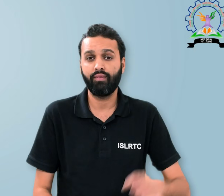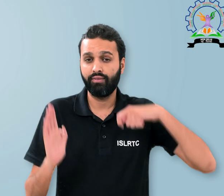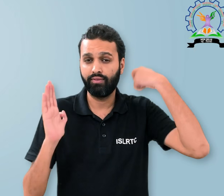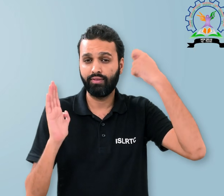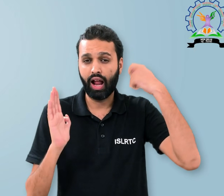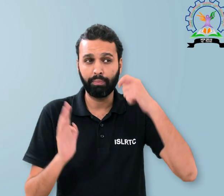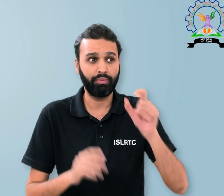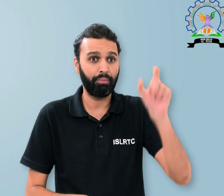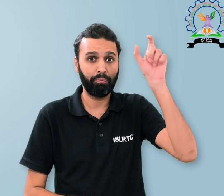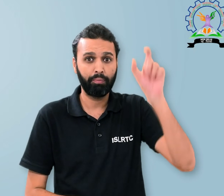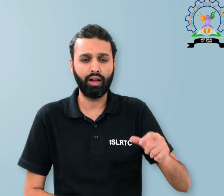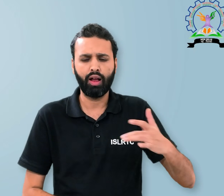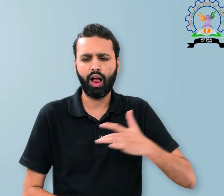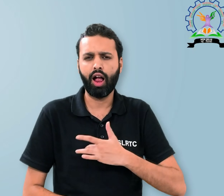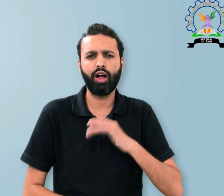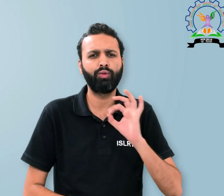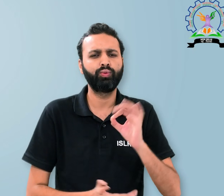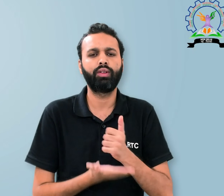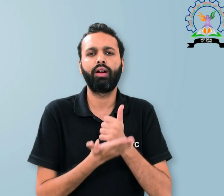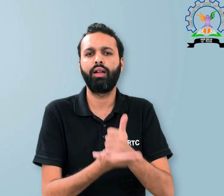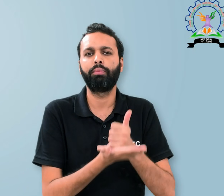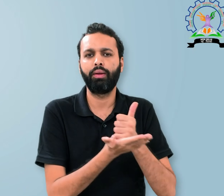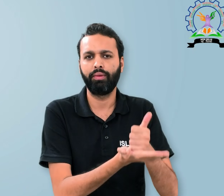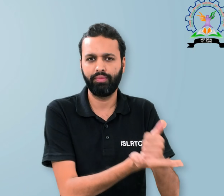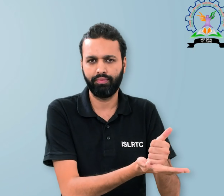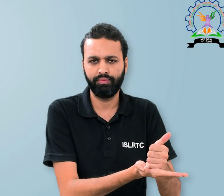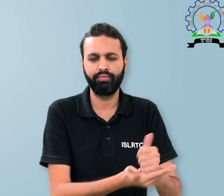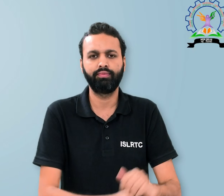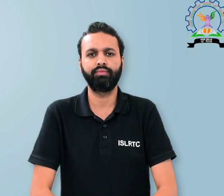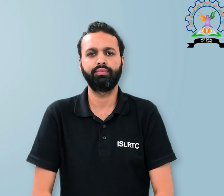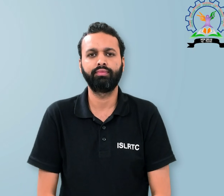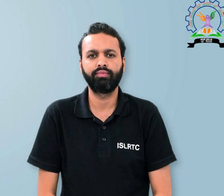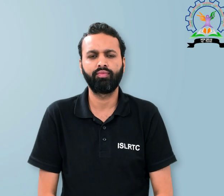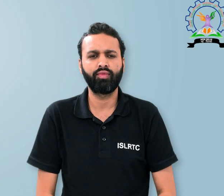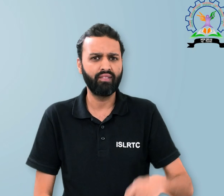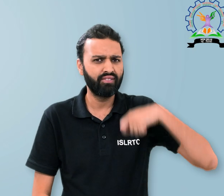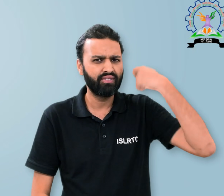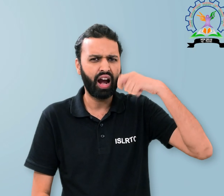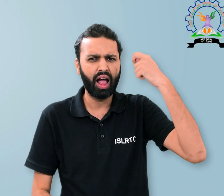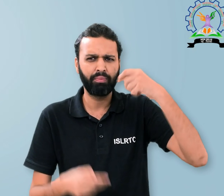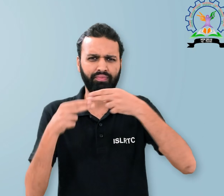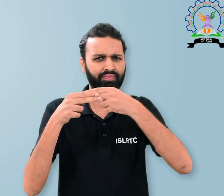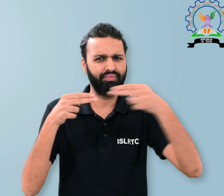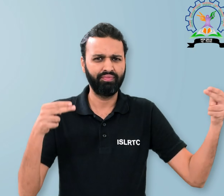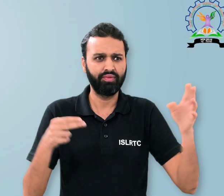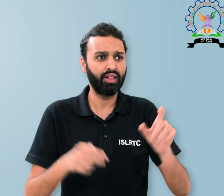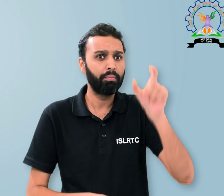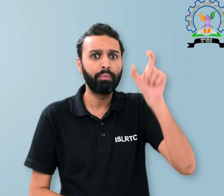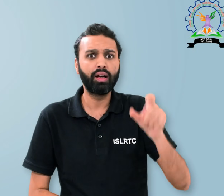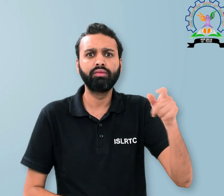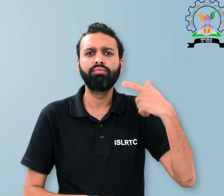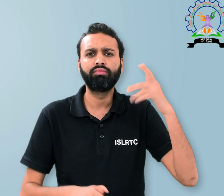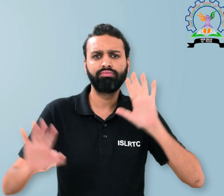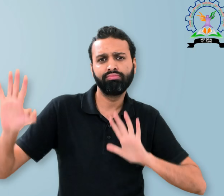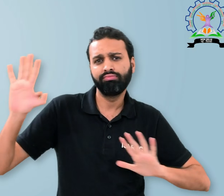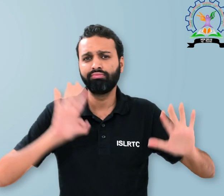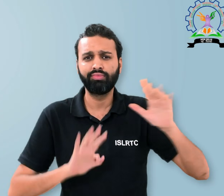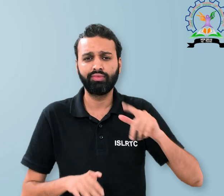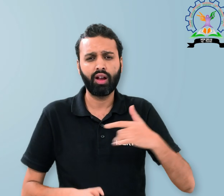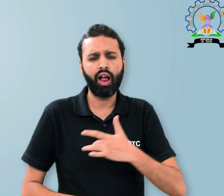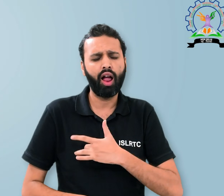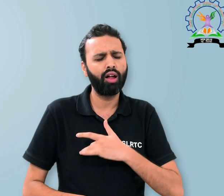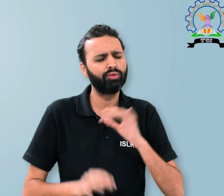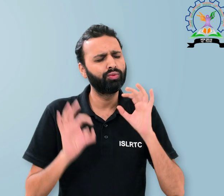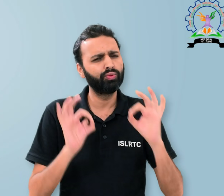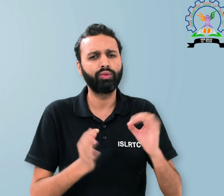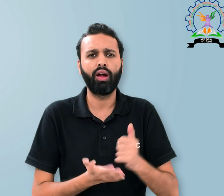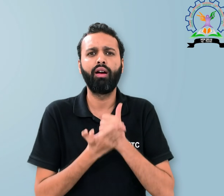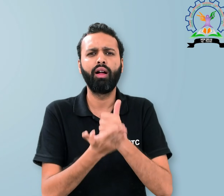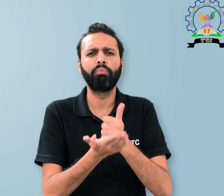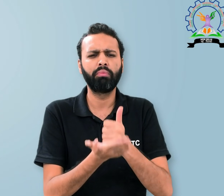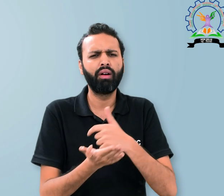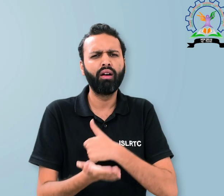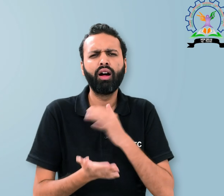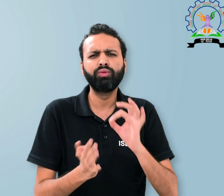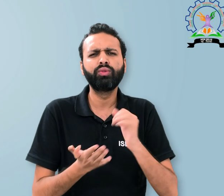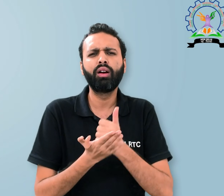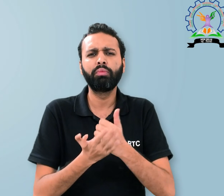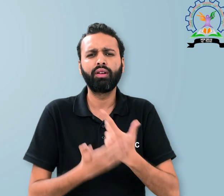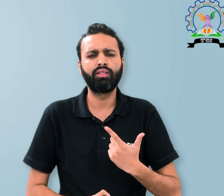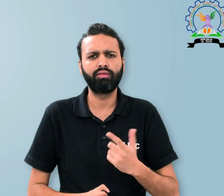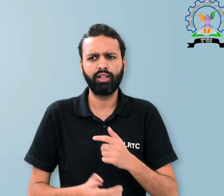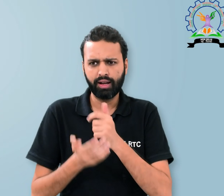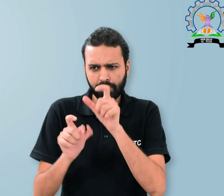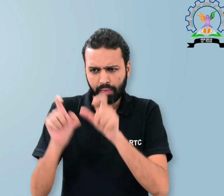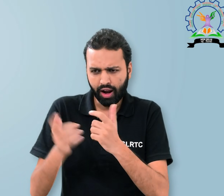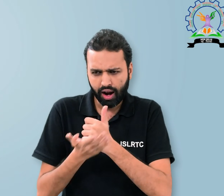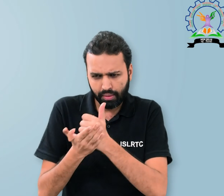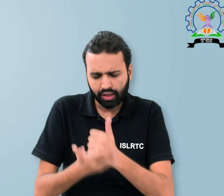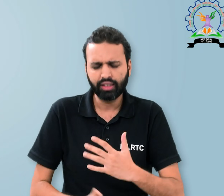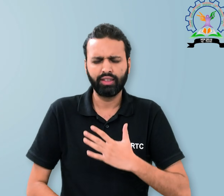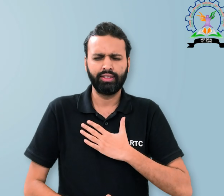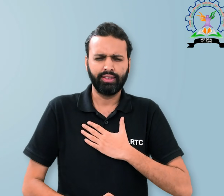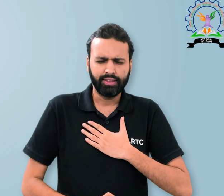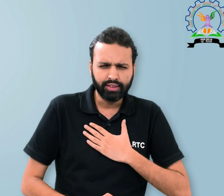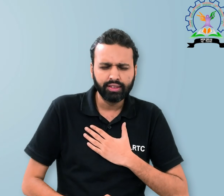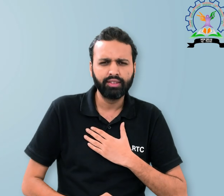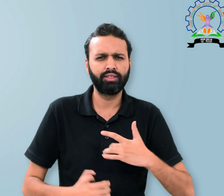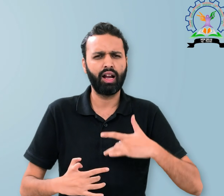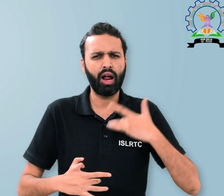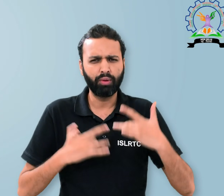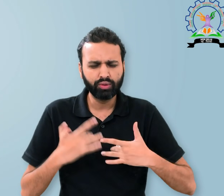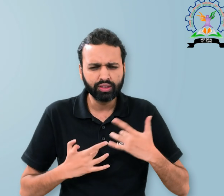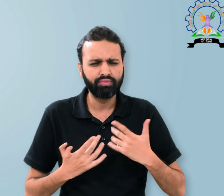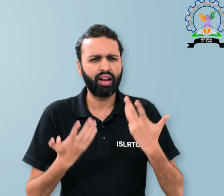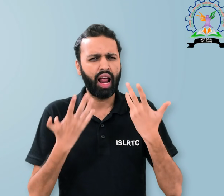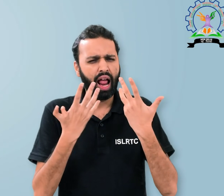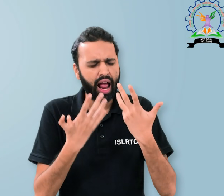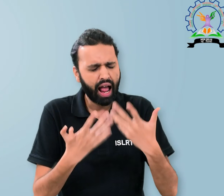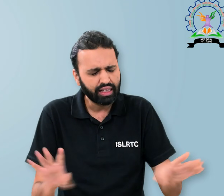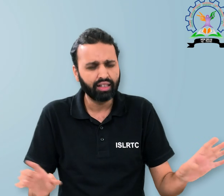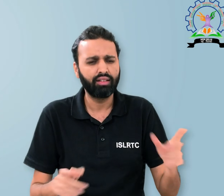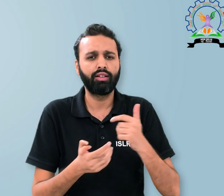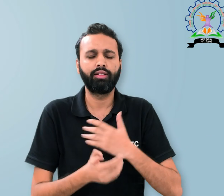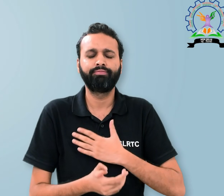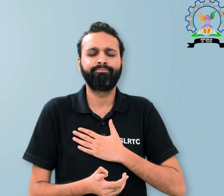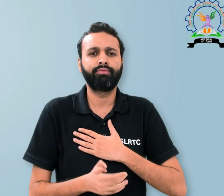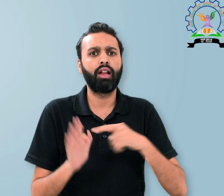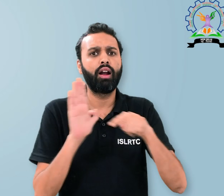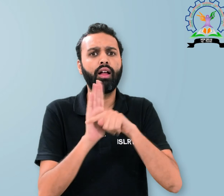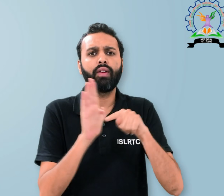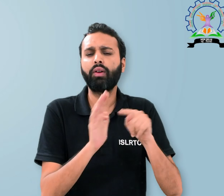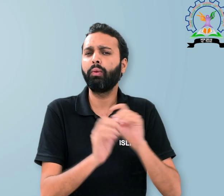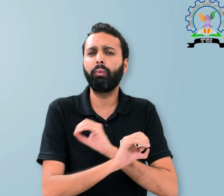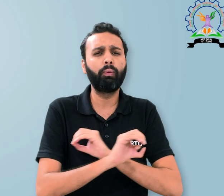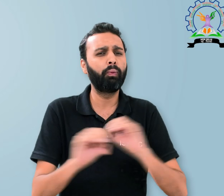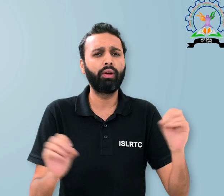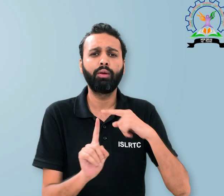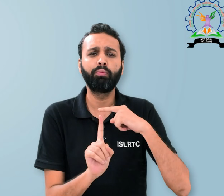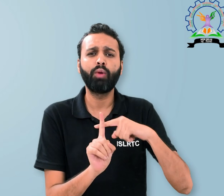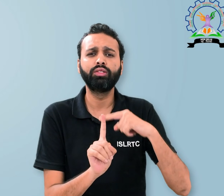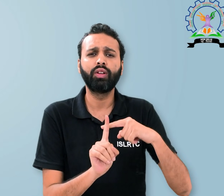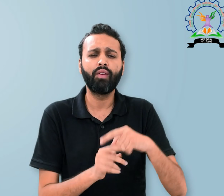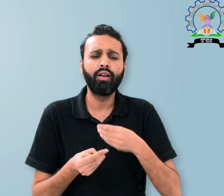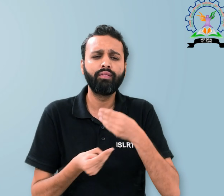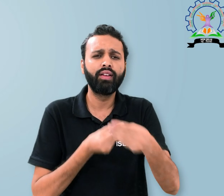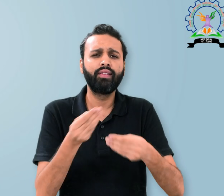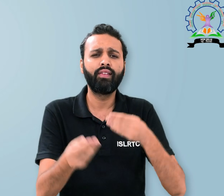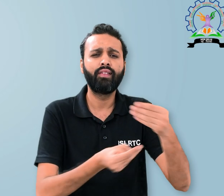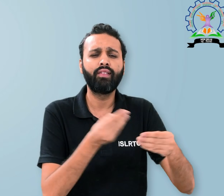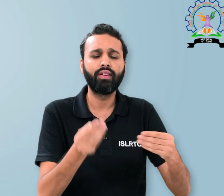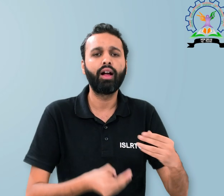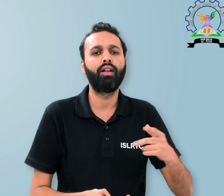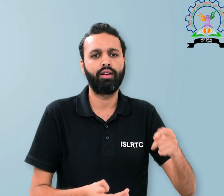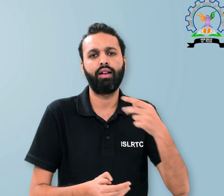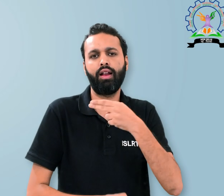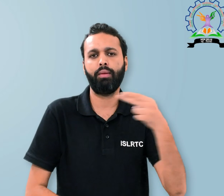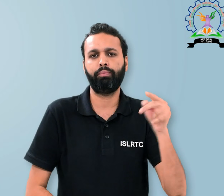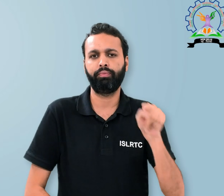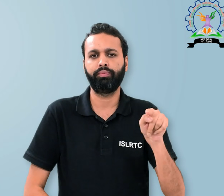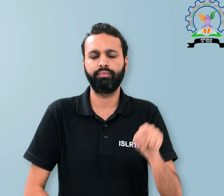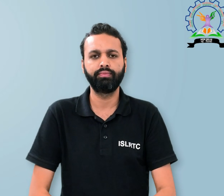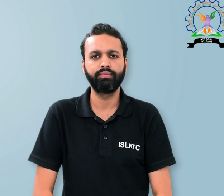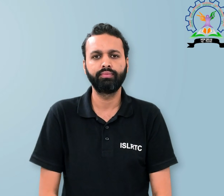Protagonist The main character in a story, often a hero or heroine.